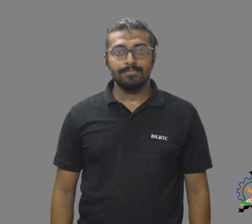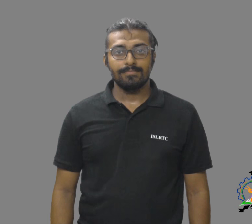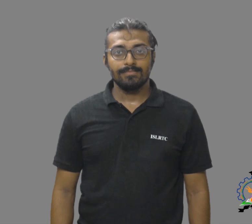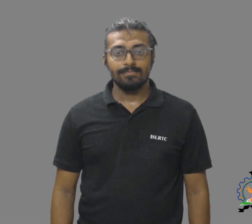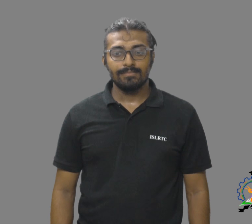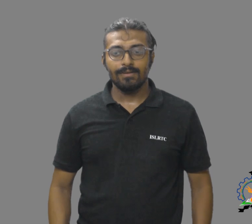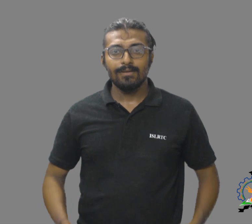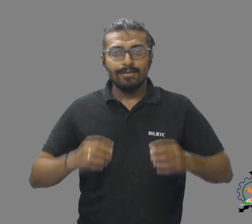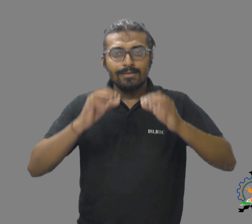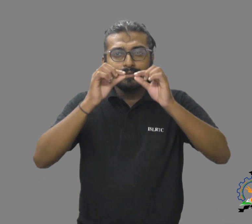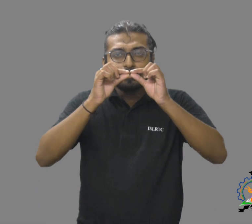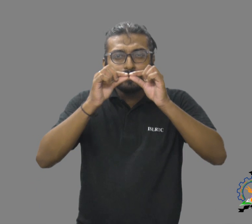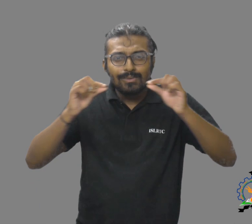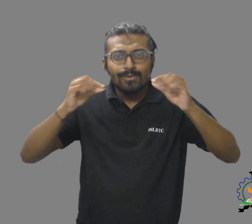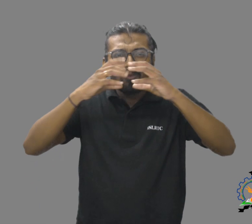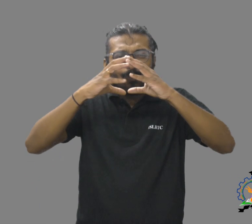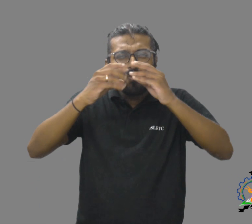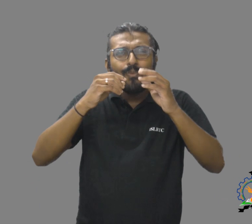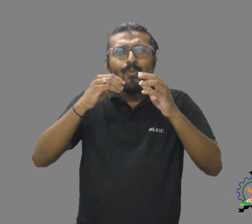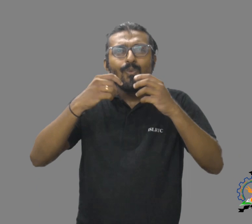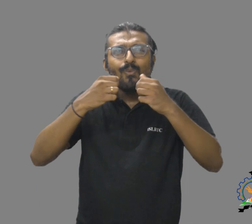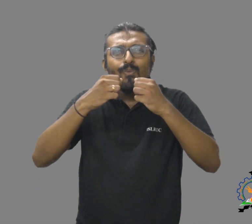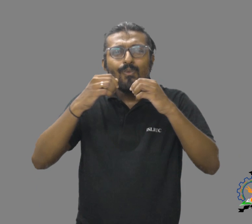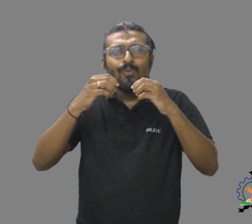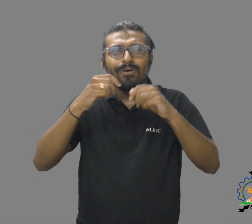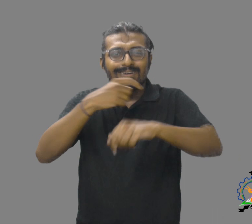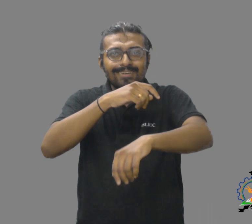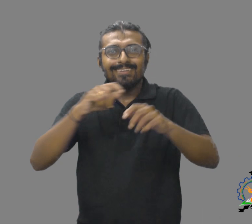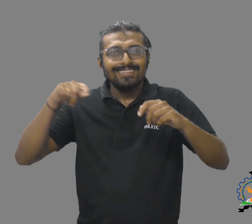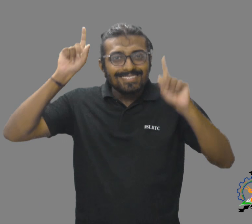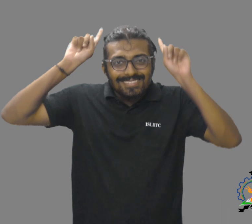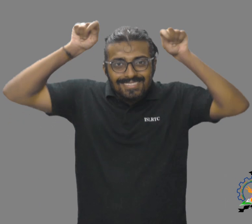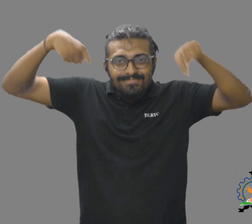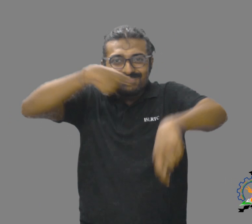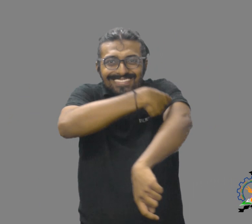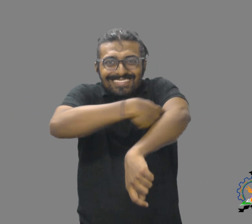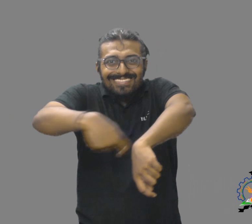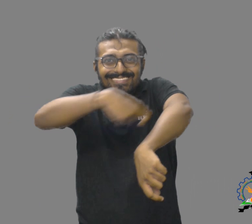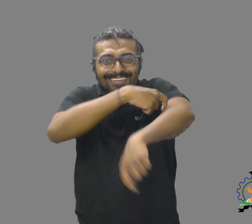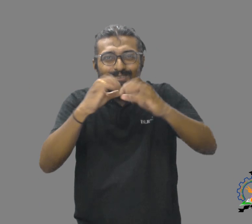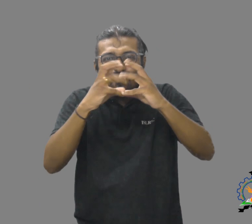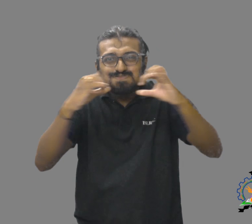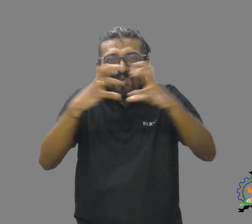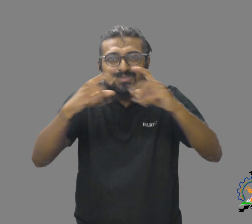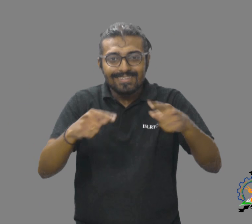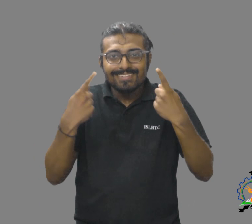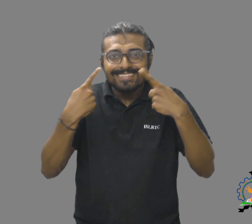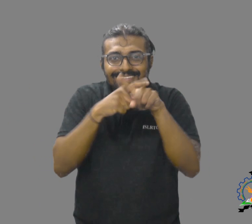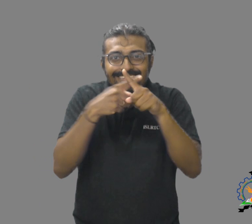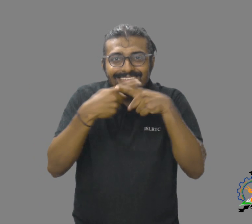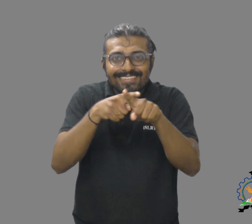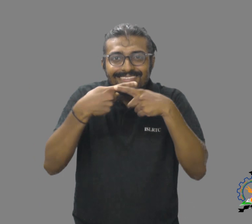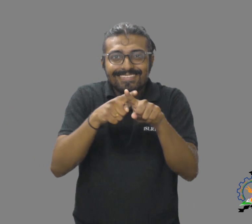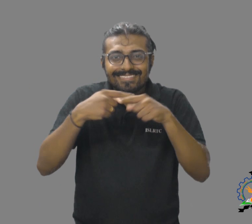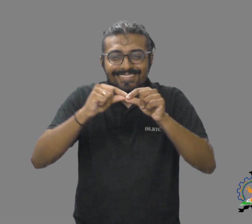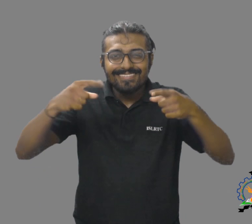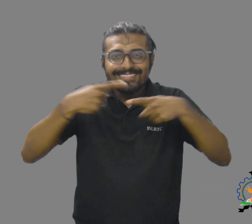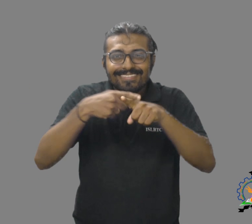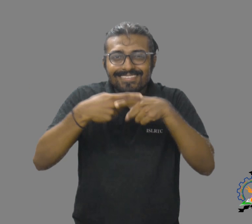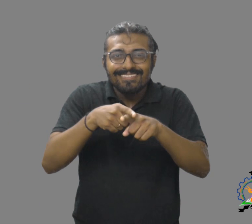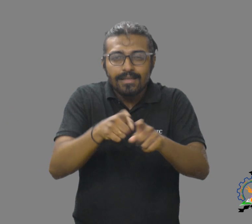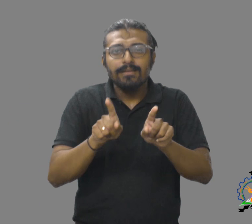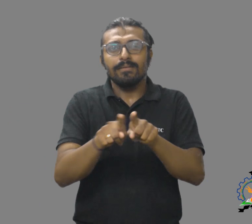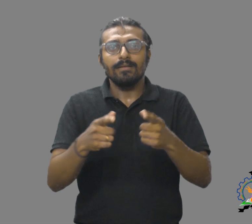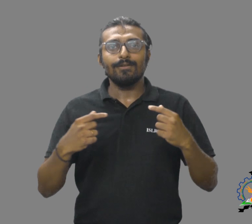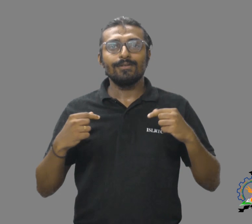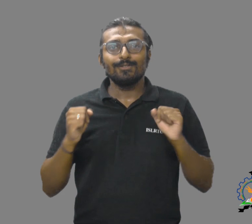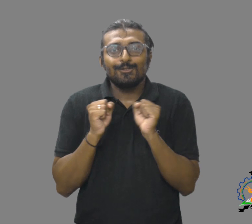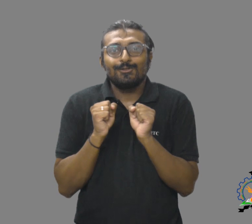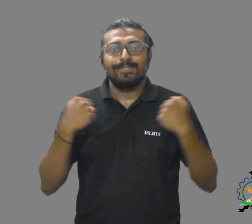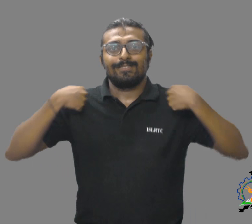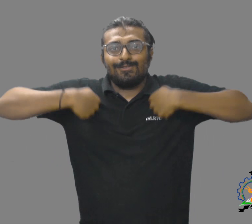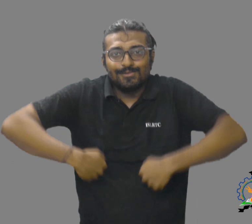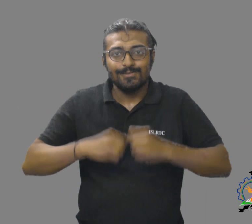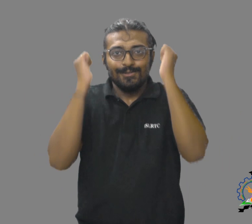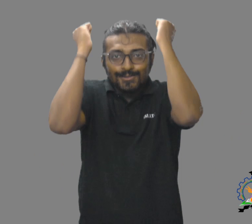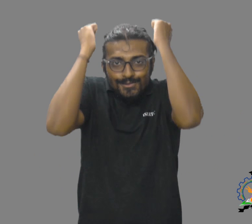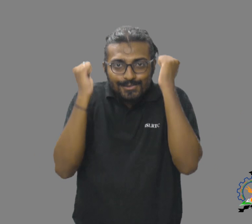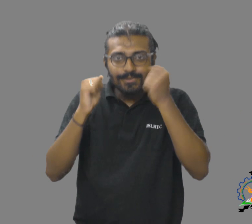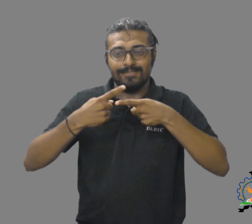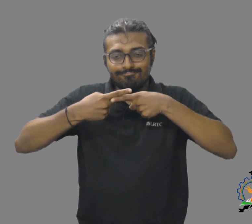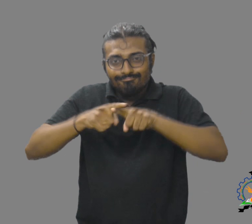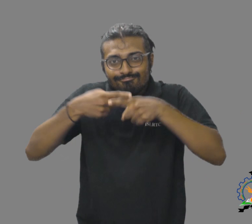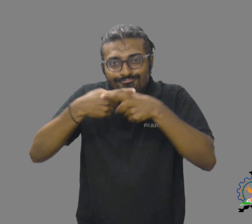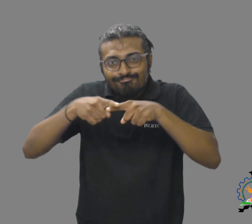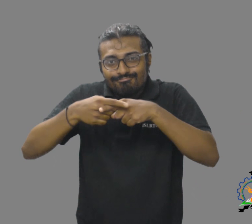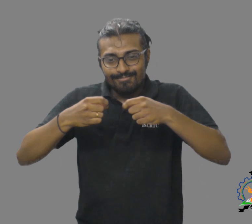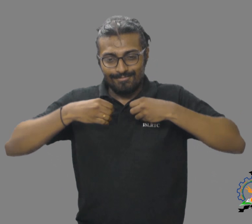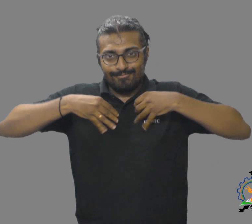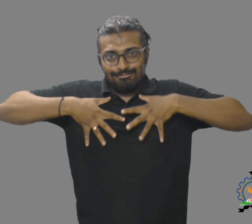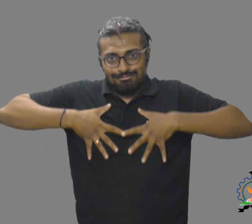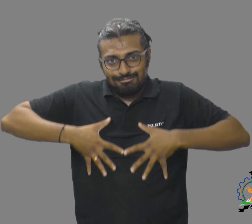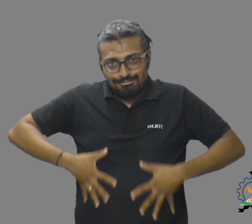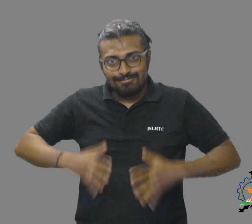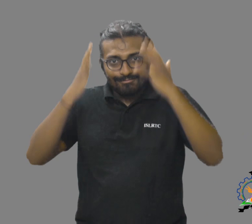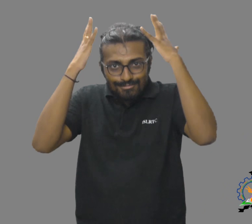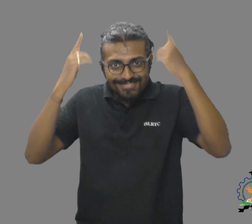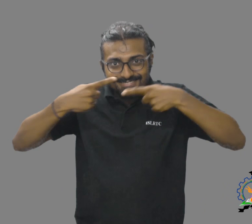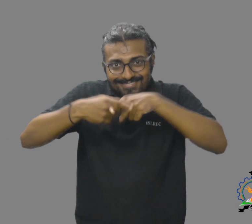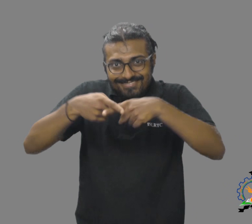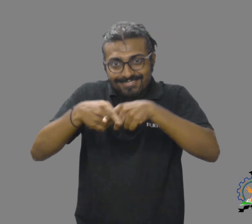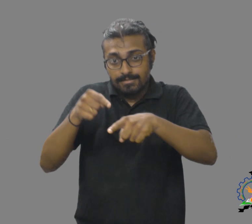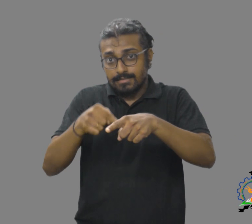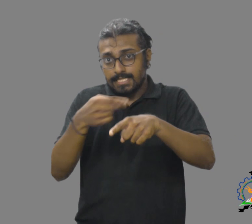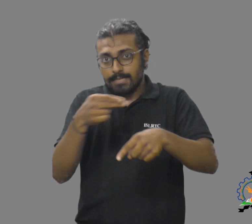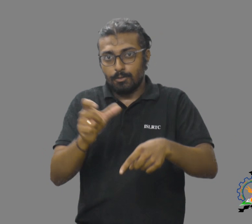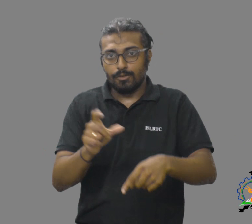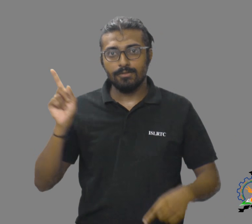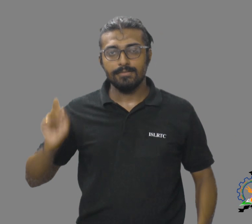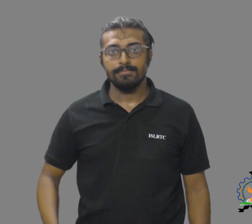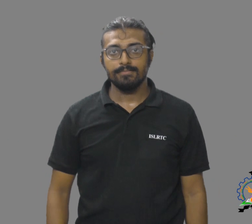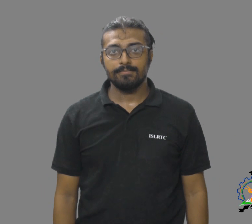Knit